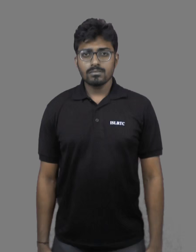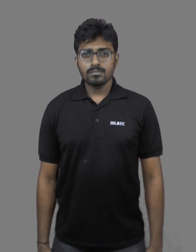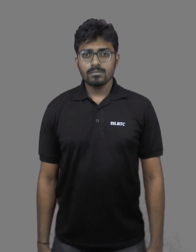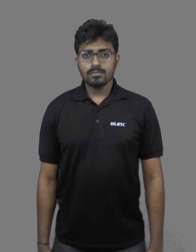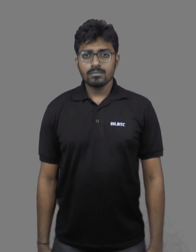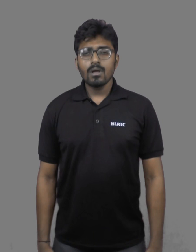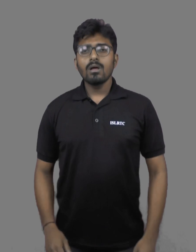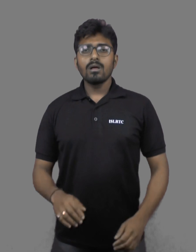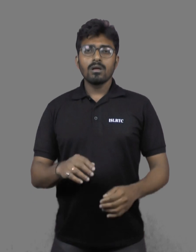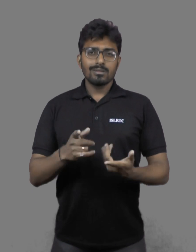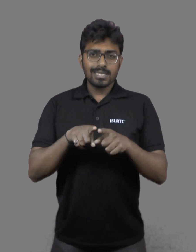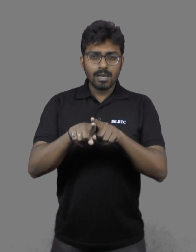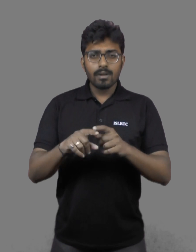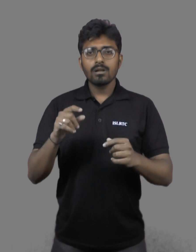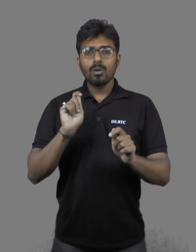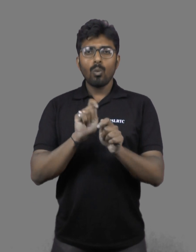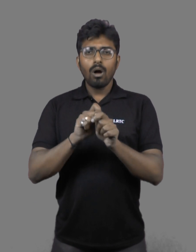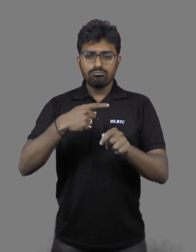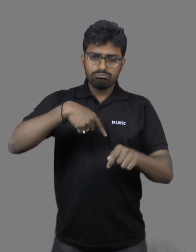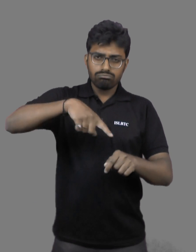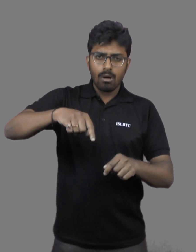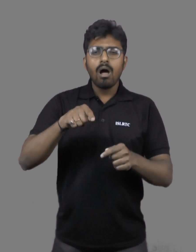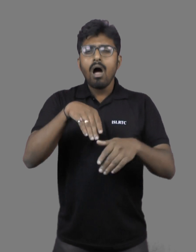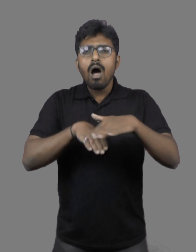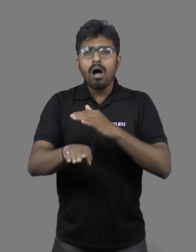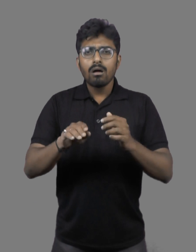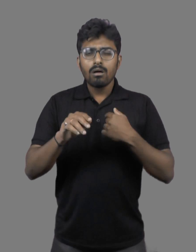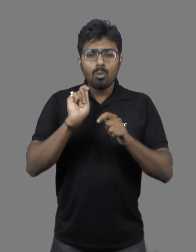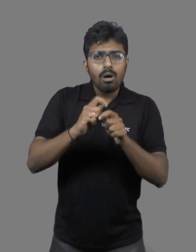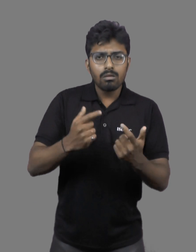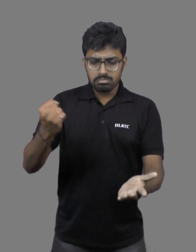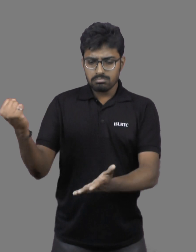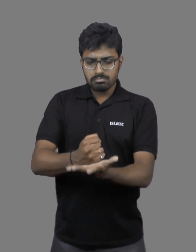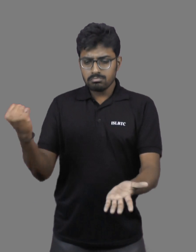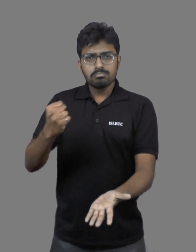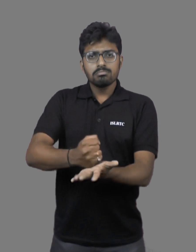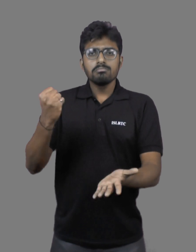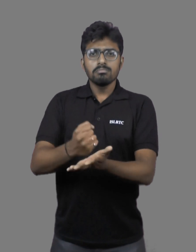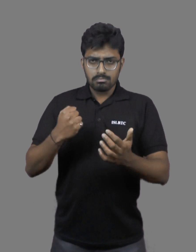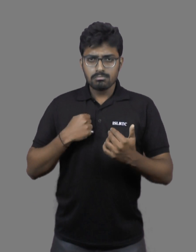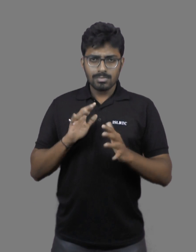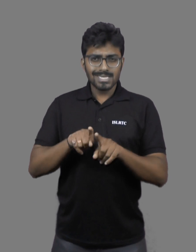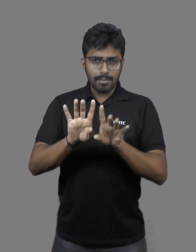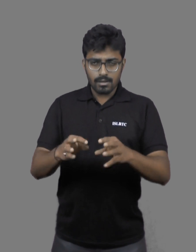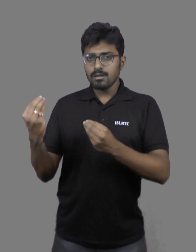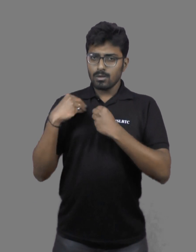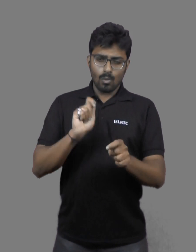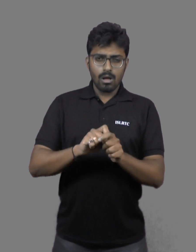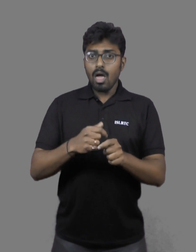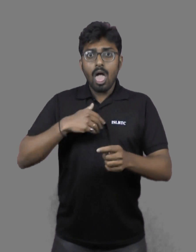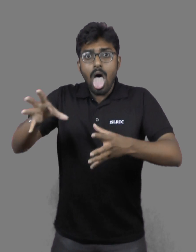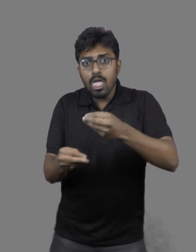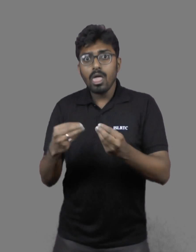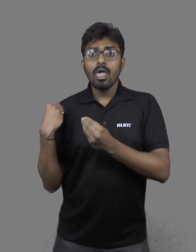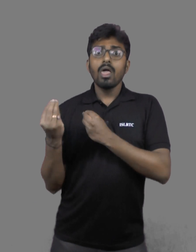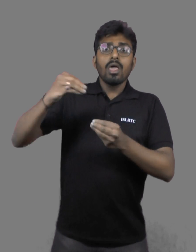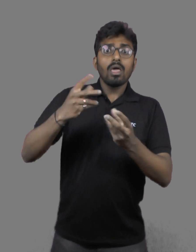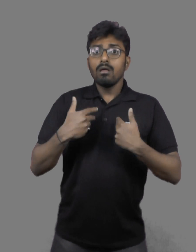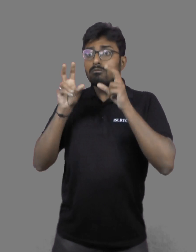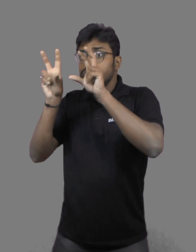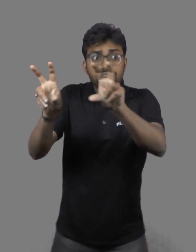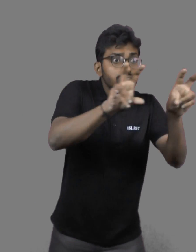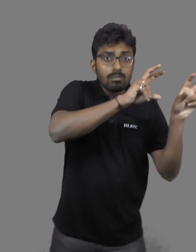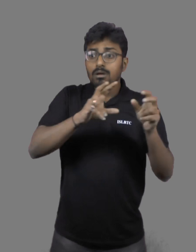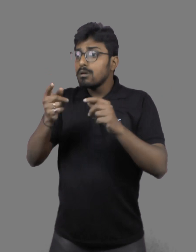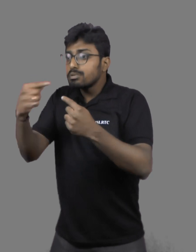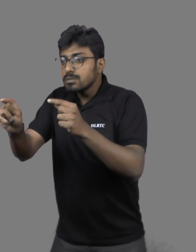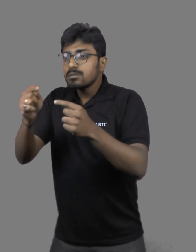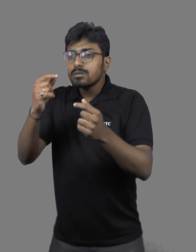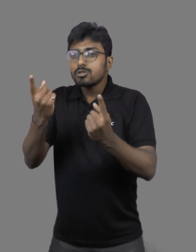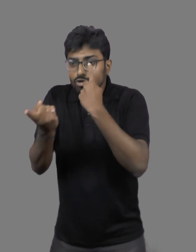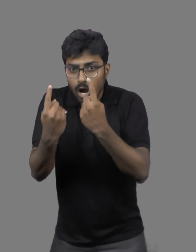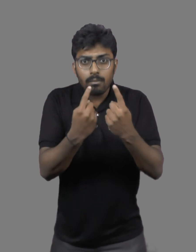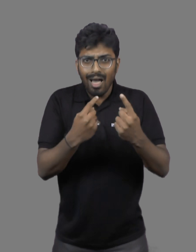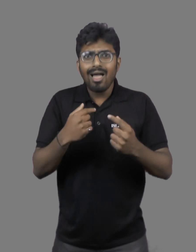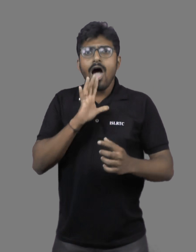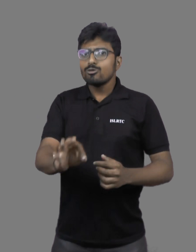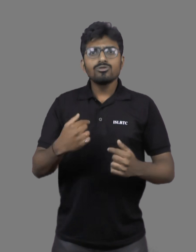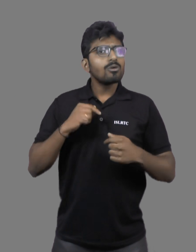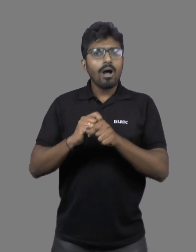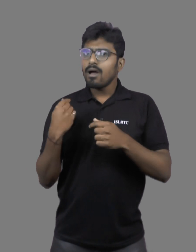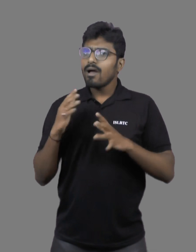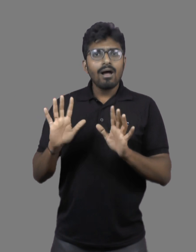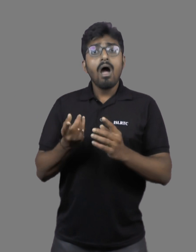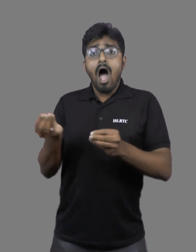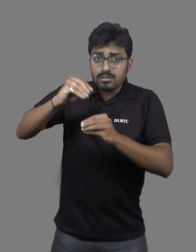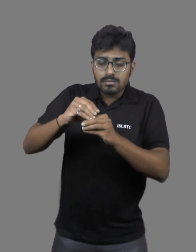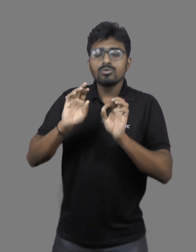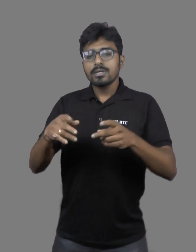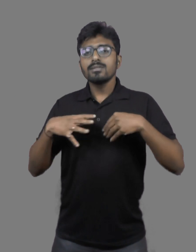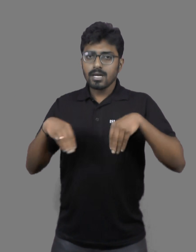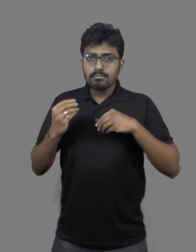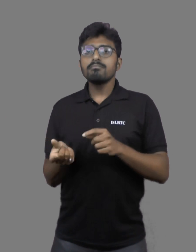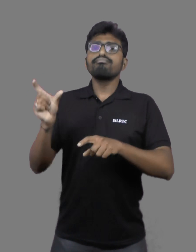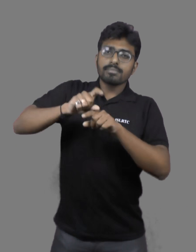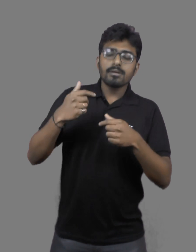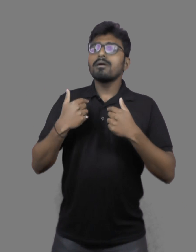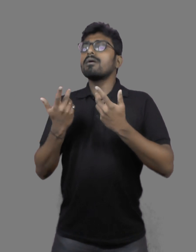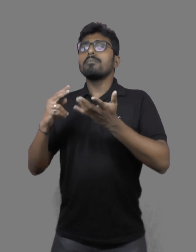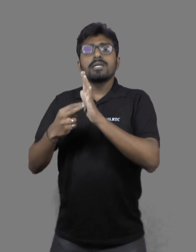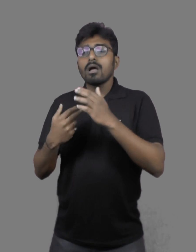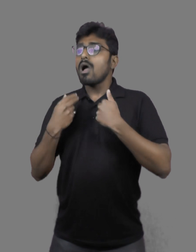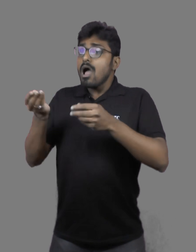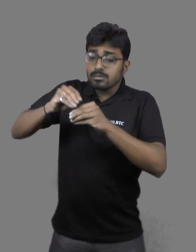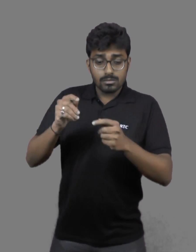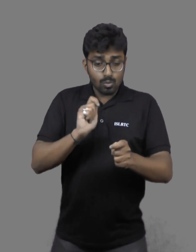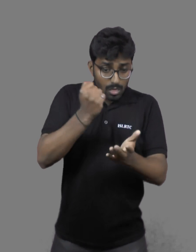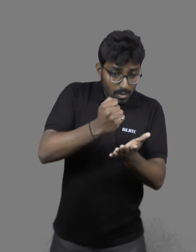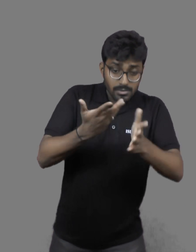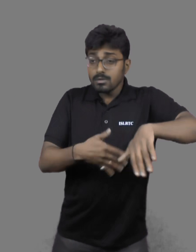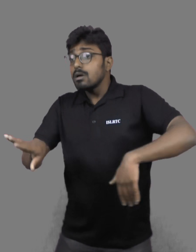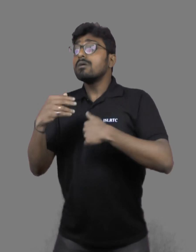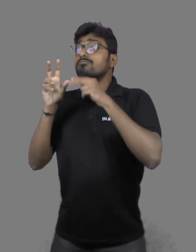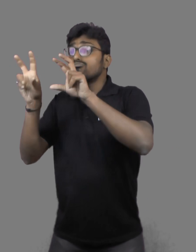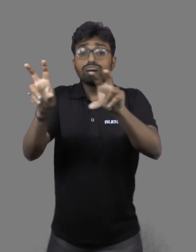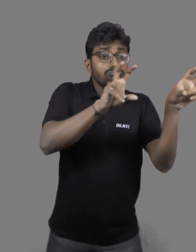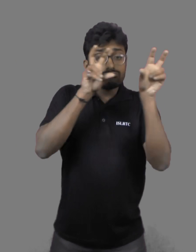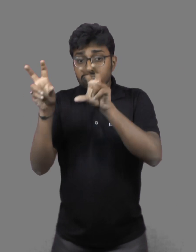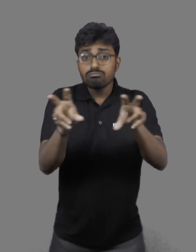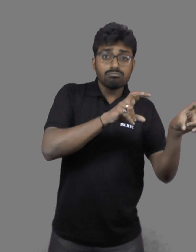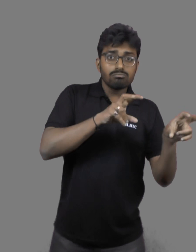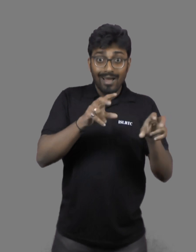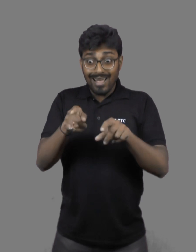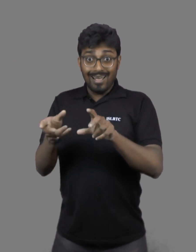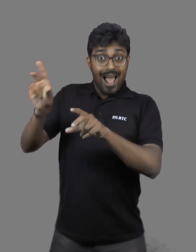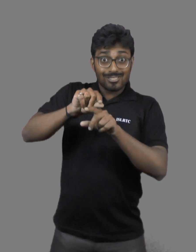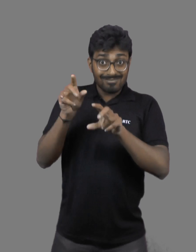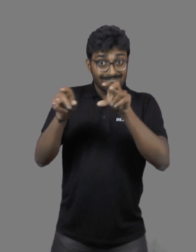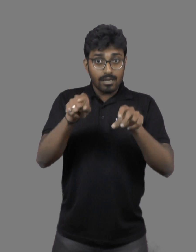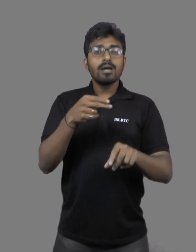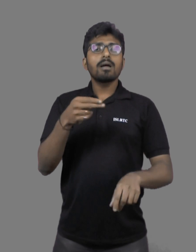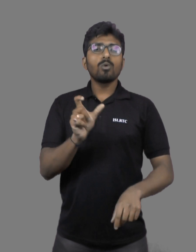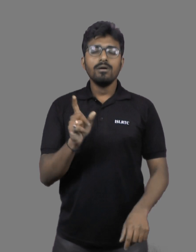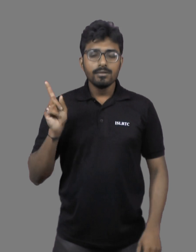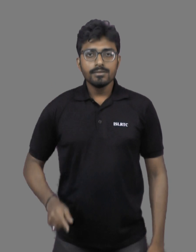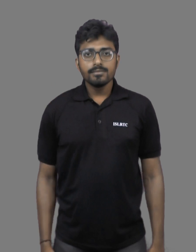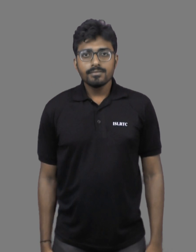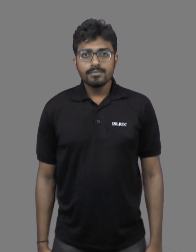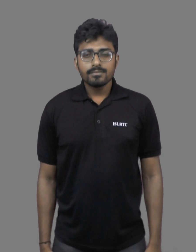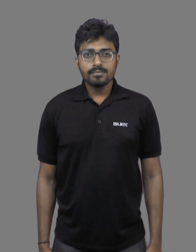Additional Charge